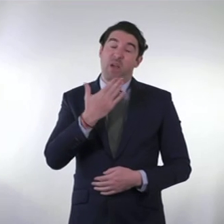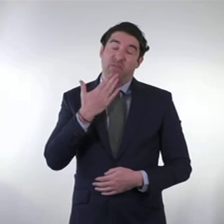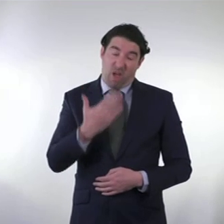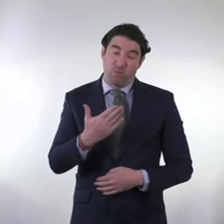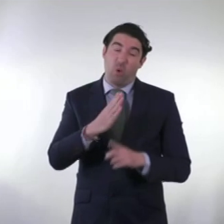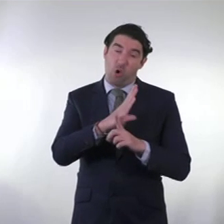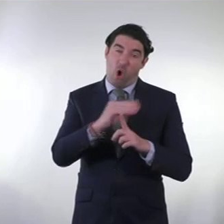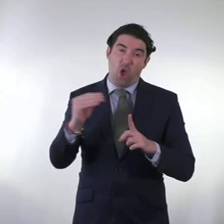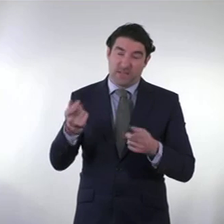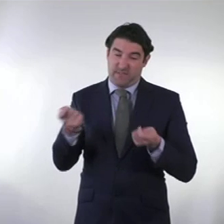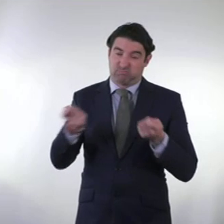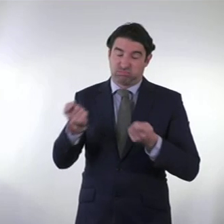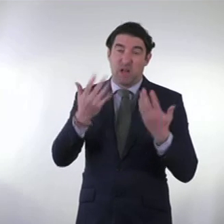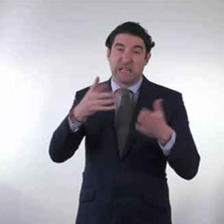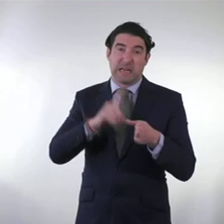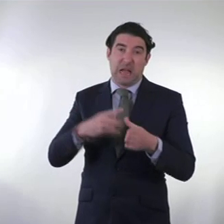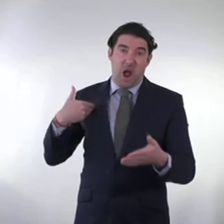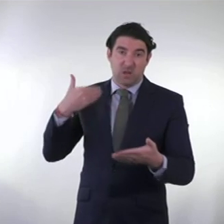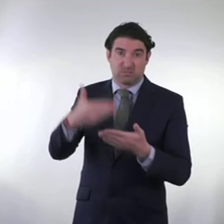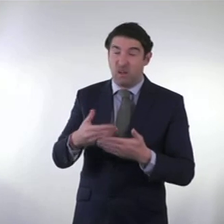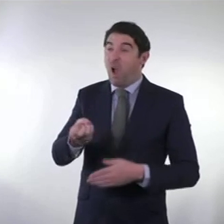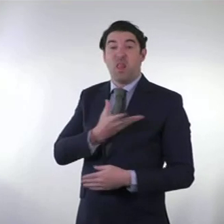The Labour party would have bankrupted the country.